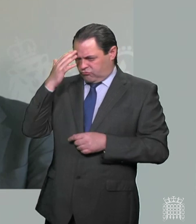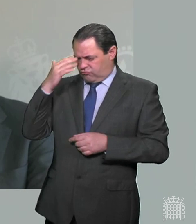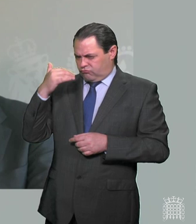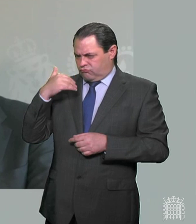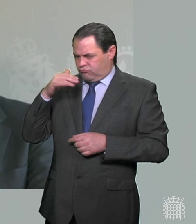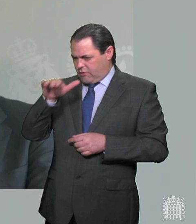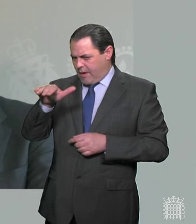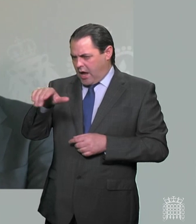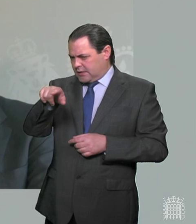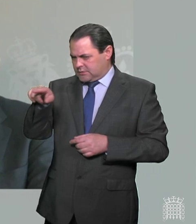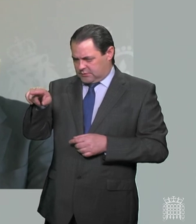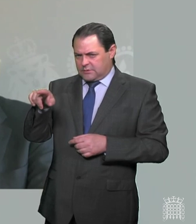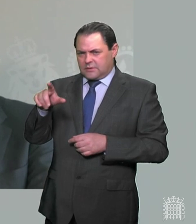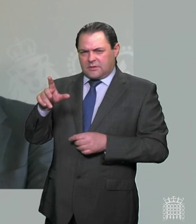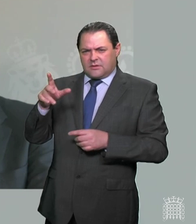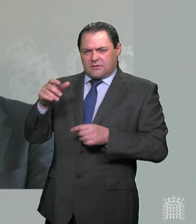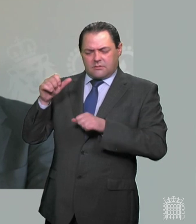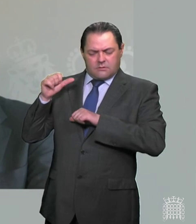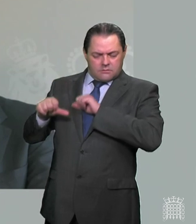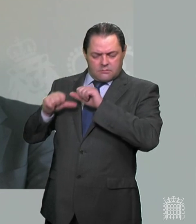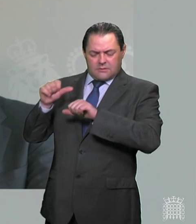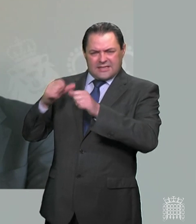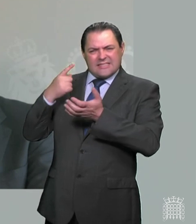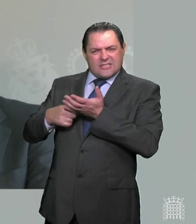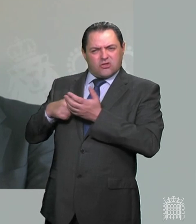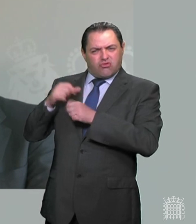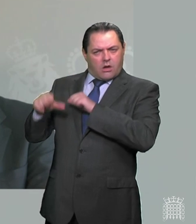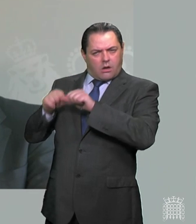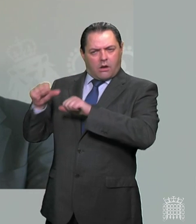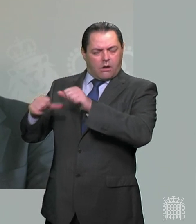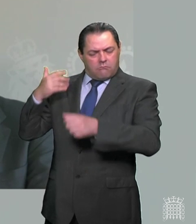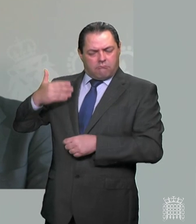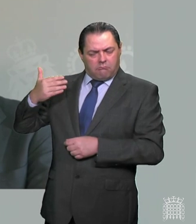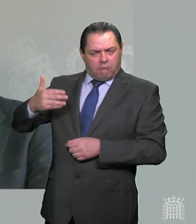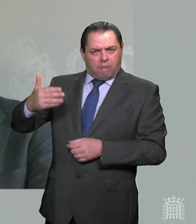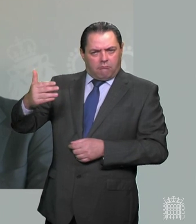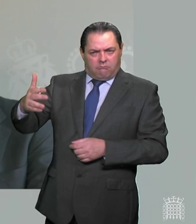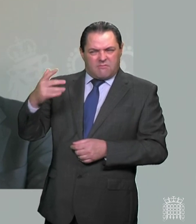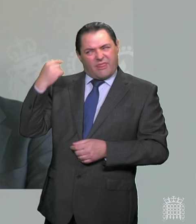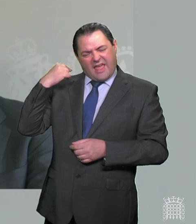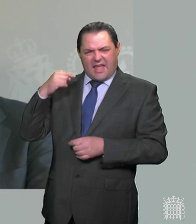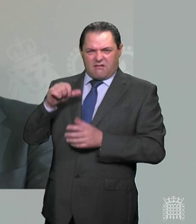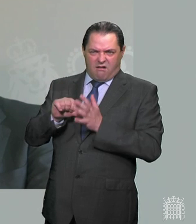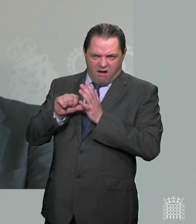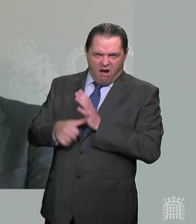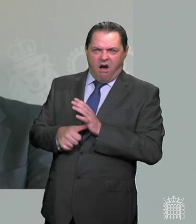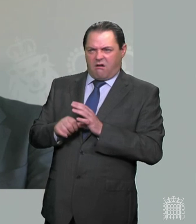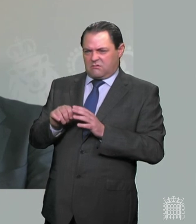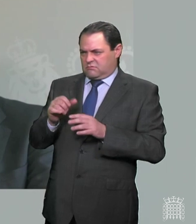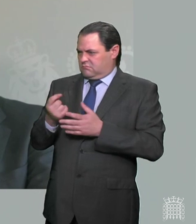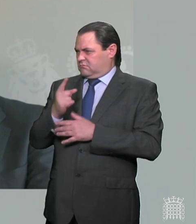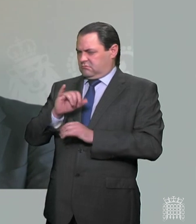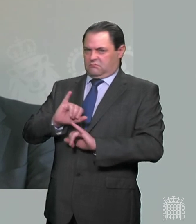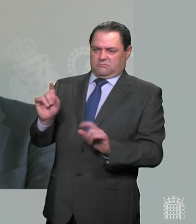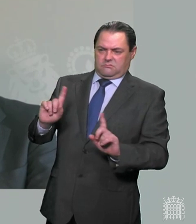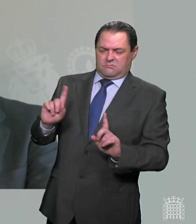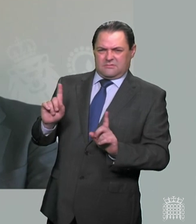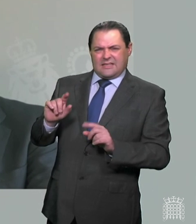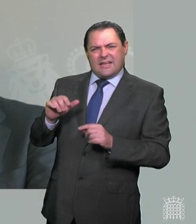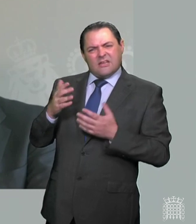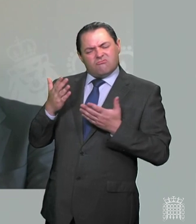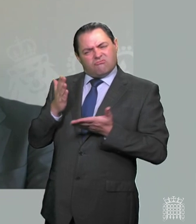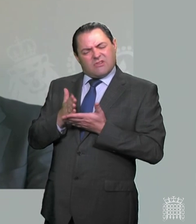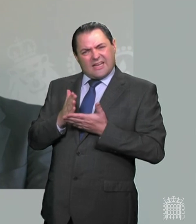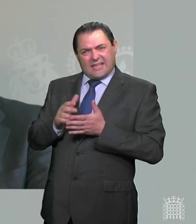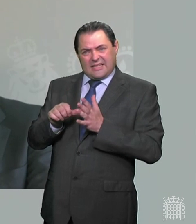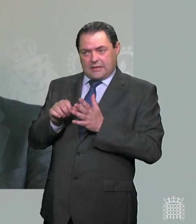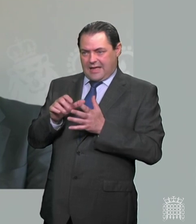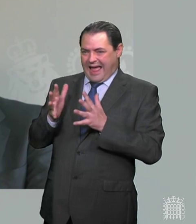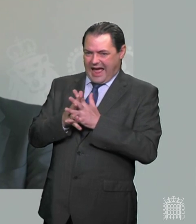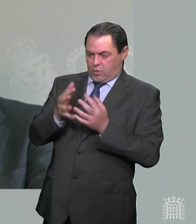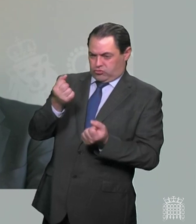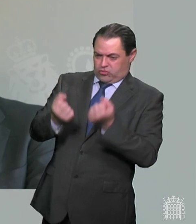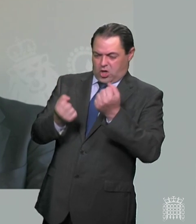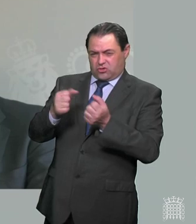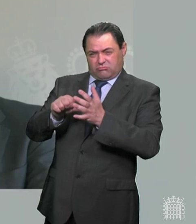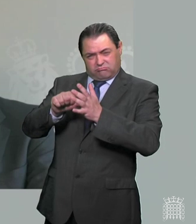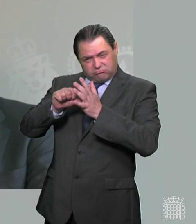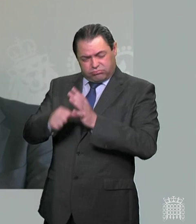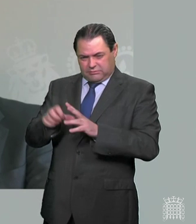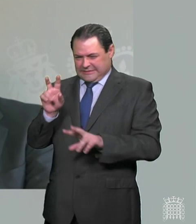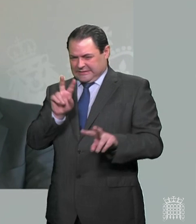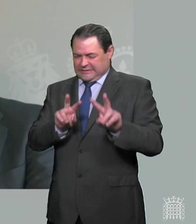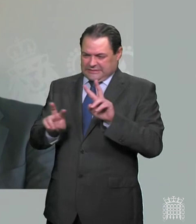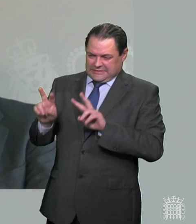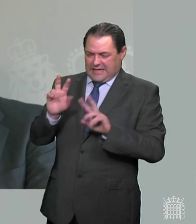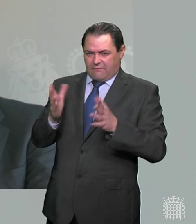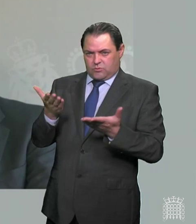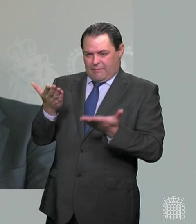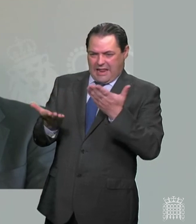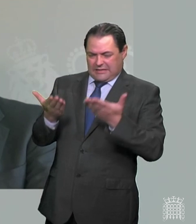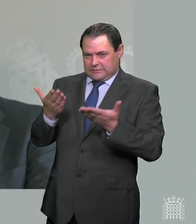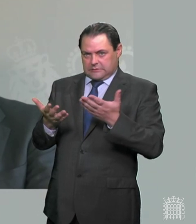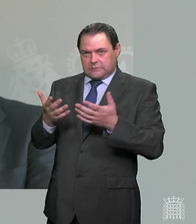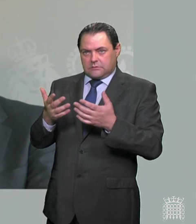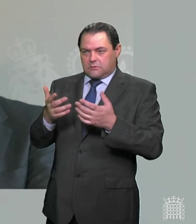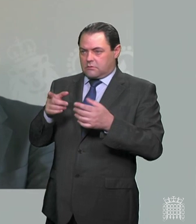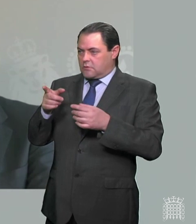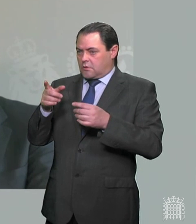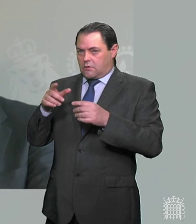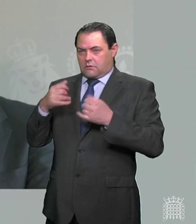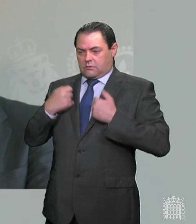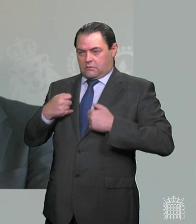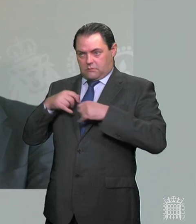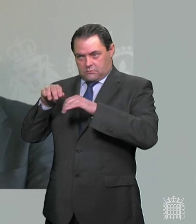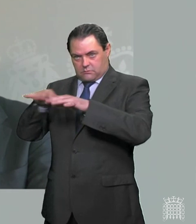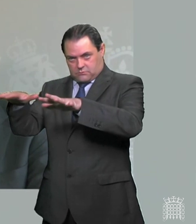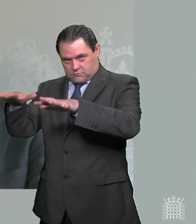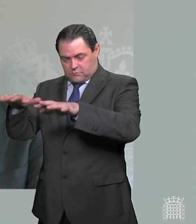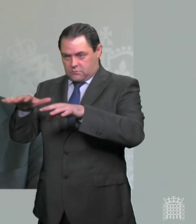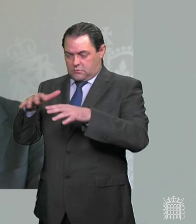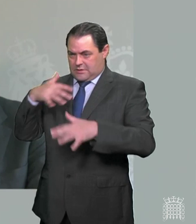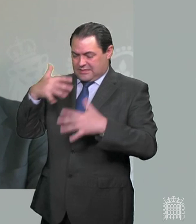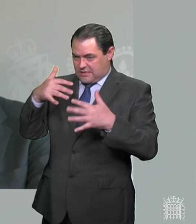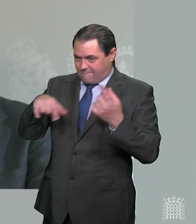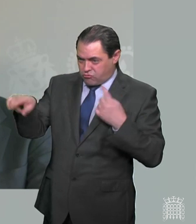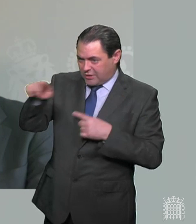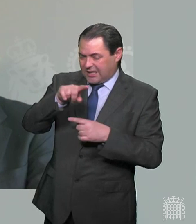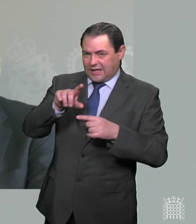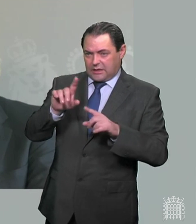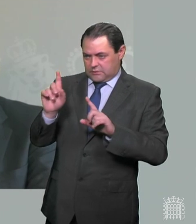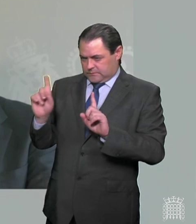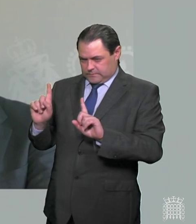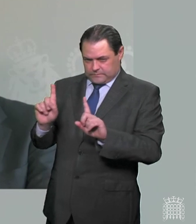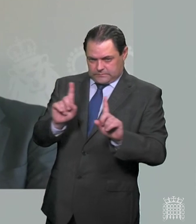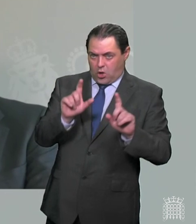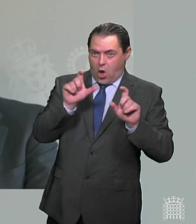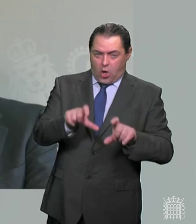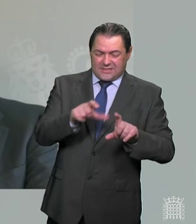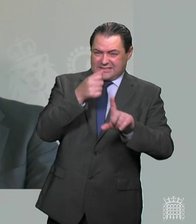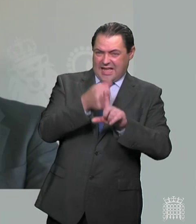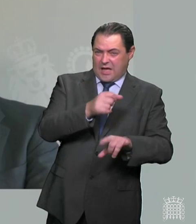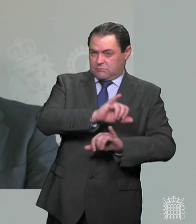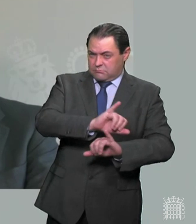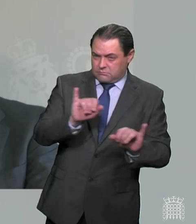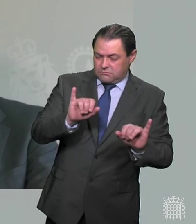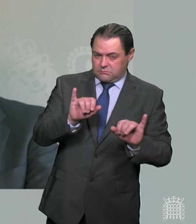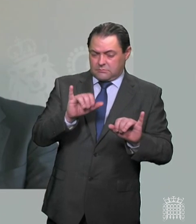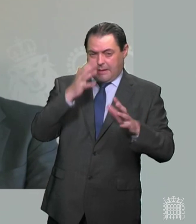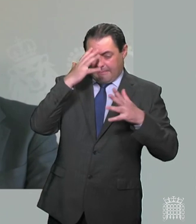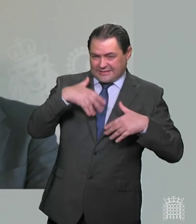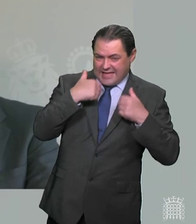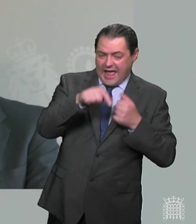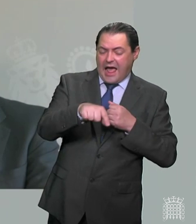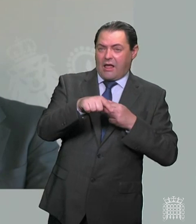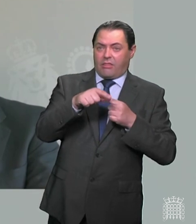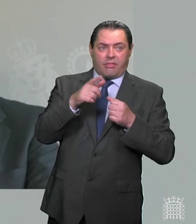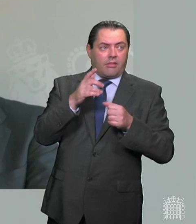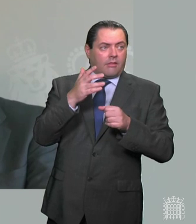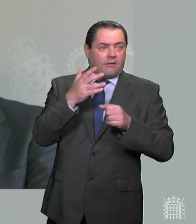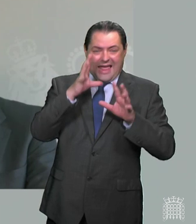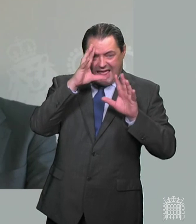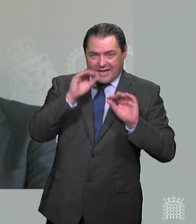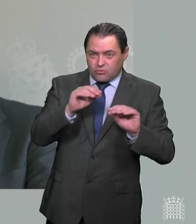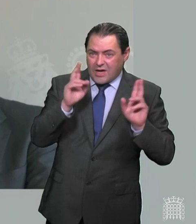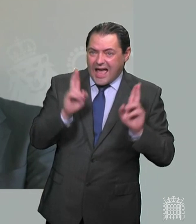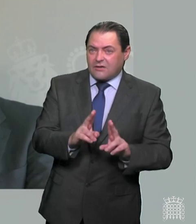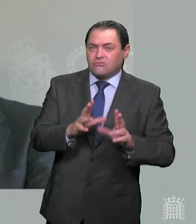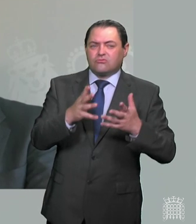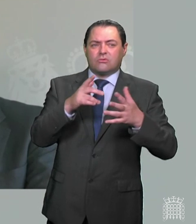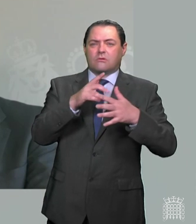goes back over the decision-making processes that we had in those very difficult and dark times that there are incredibly tough balancing decisions that we have to take: we have to balance the catastrophe of the disease against the suffering caused by lockdowns—the impacts on mental health, the loss of life chances for young people.